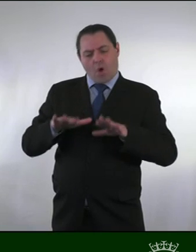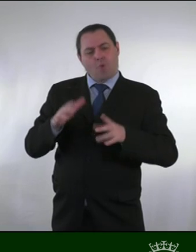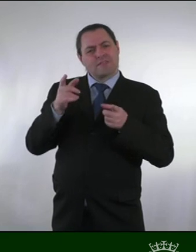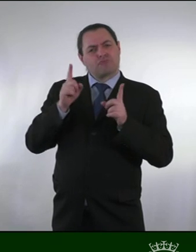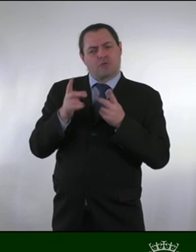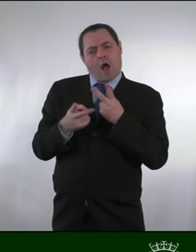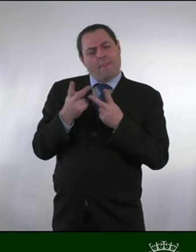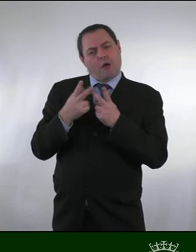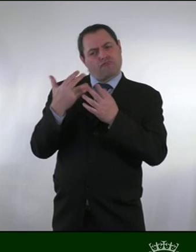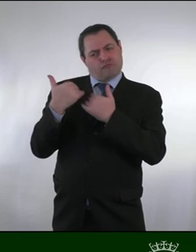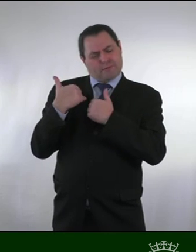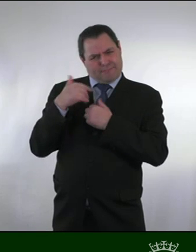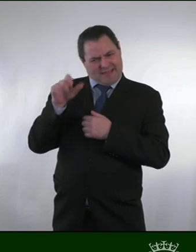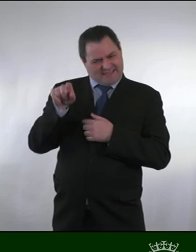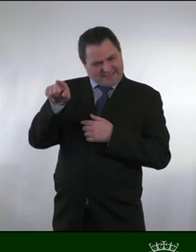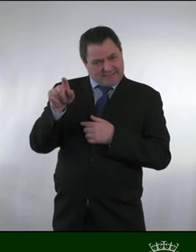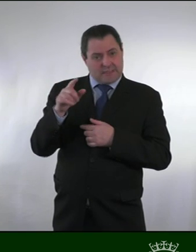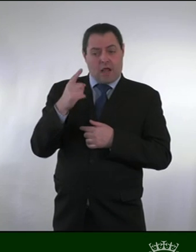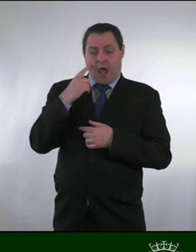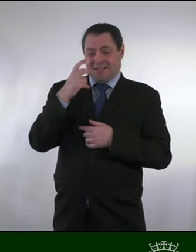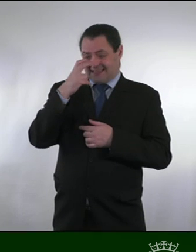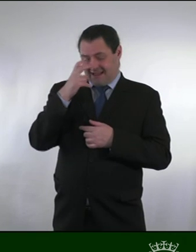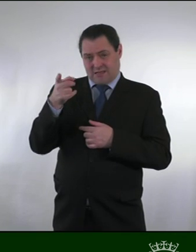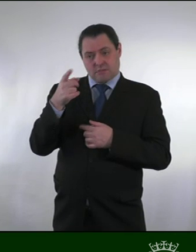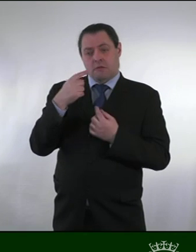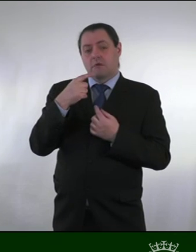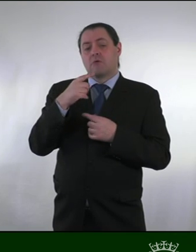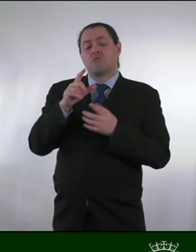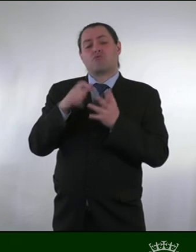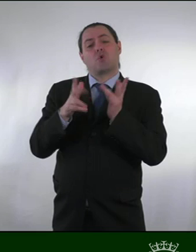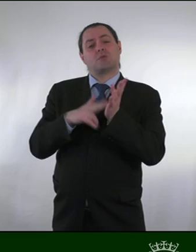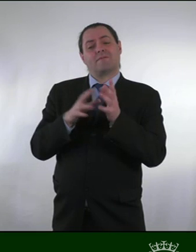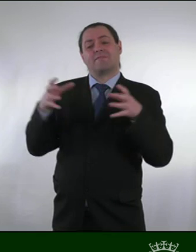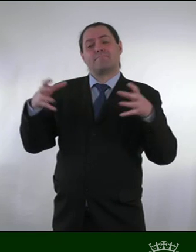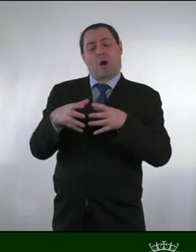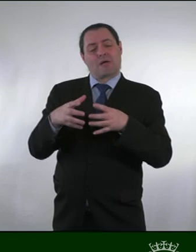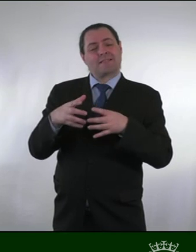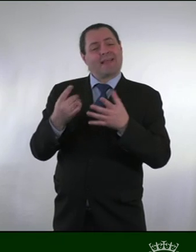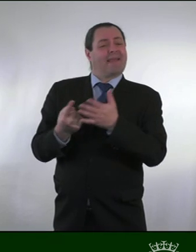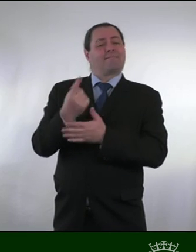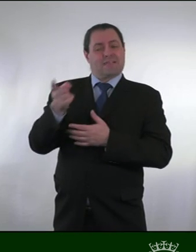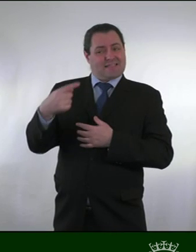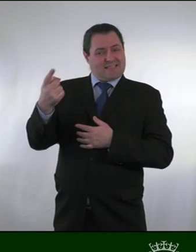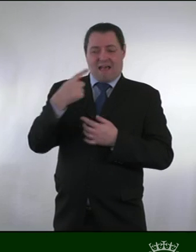Last night she told a Conservative party event, and these are her words: